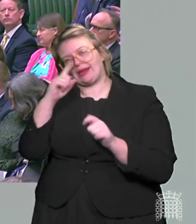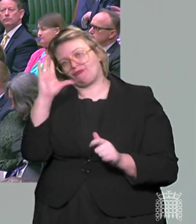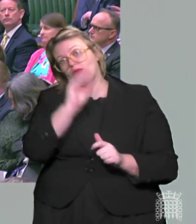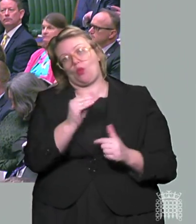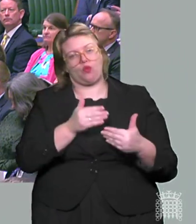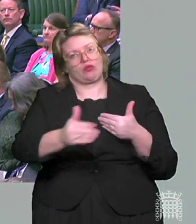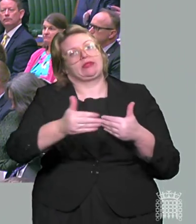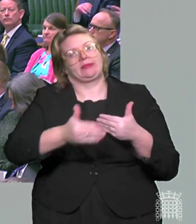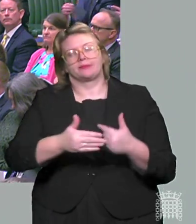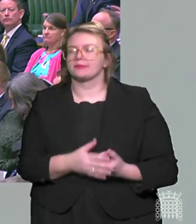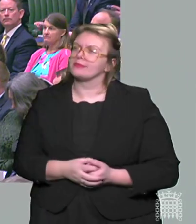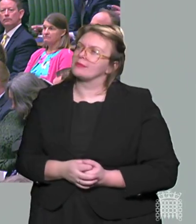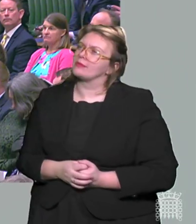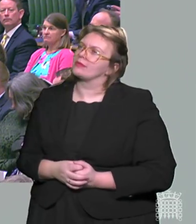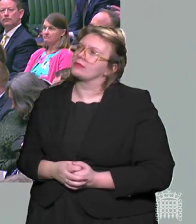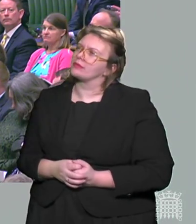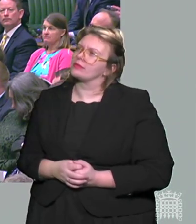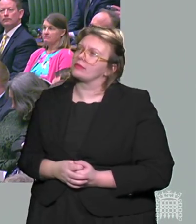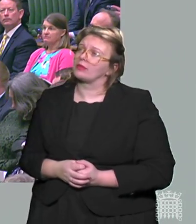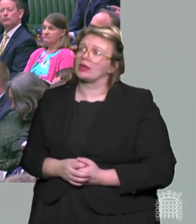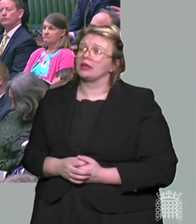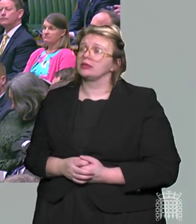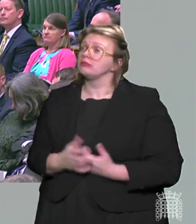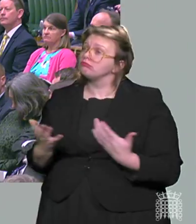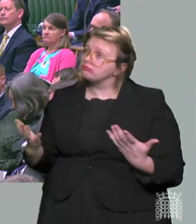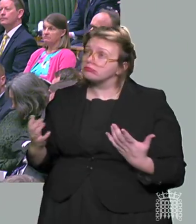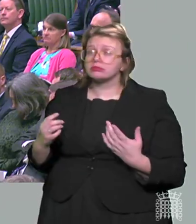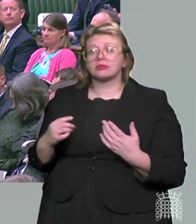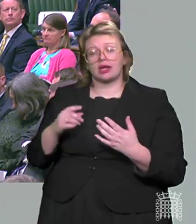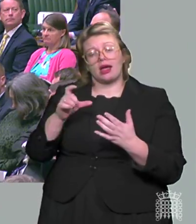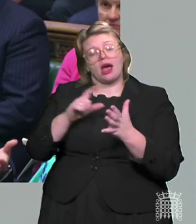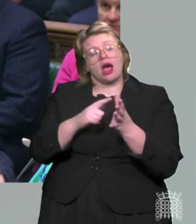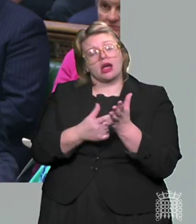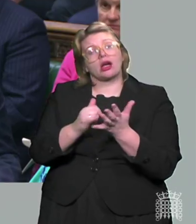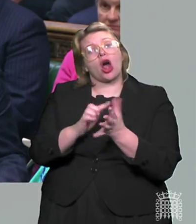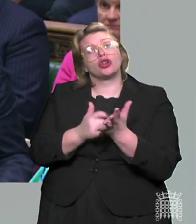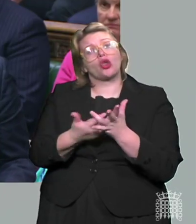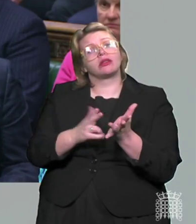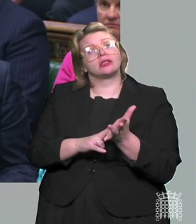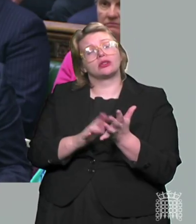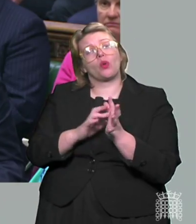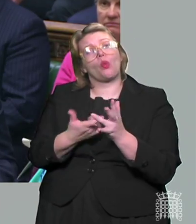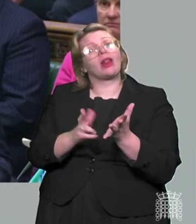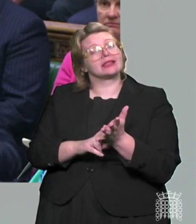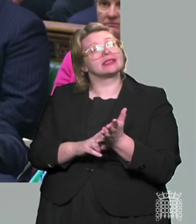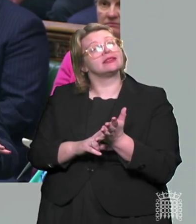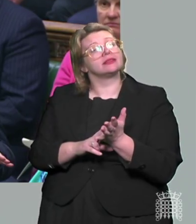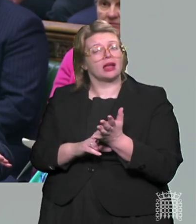On Monday I met a delegation of Ukrainian judges in this building and heard how they are approaching this monumental task.